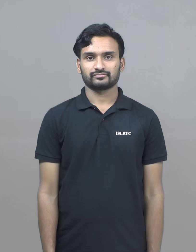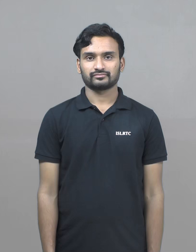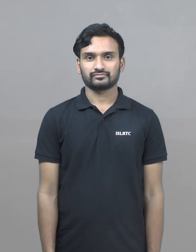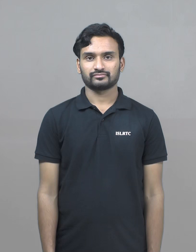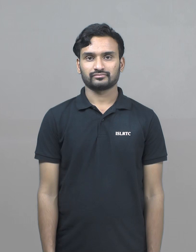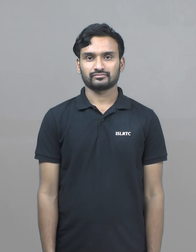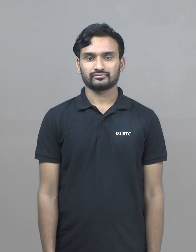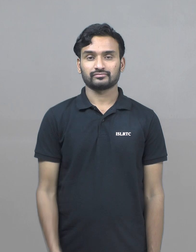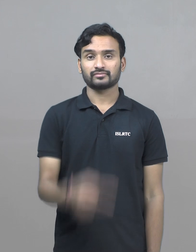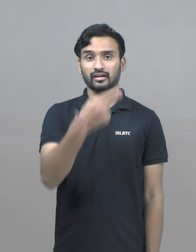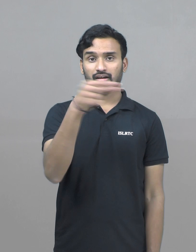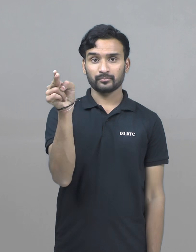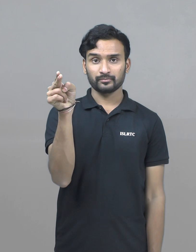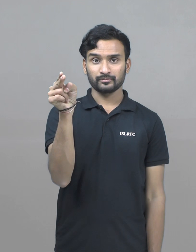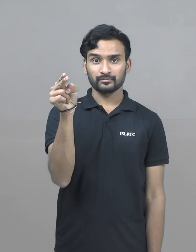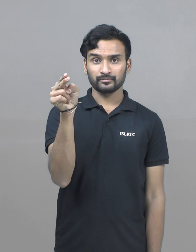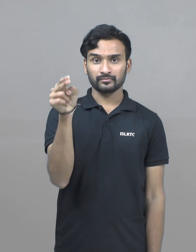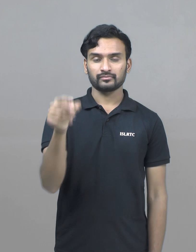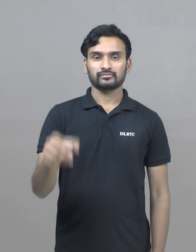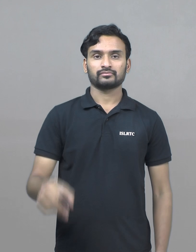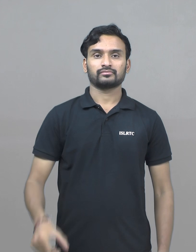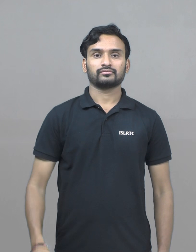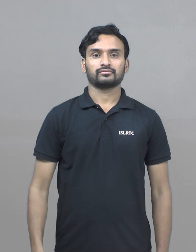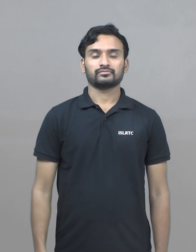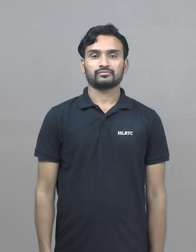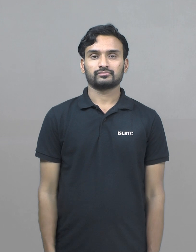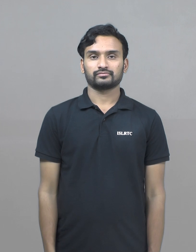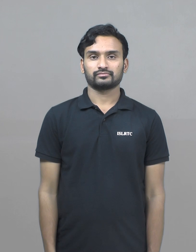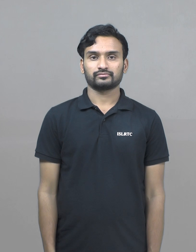Name